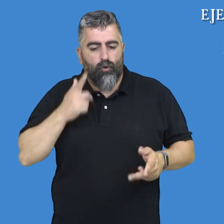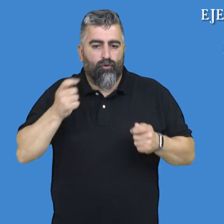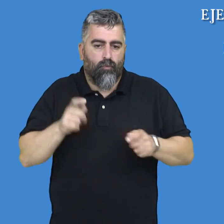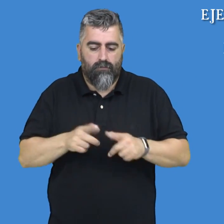control